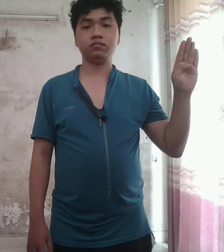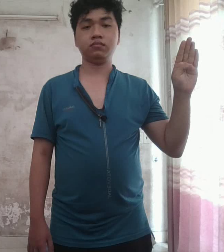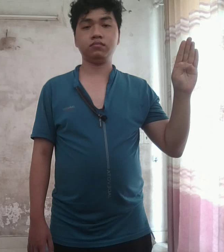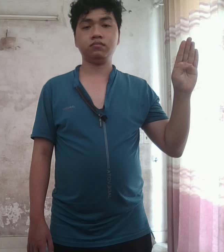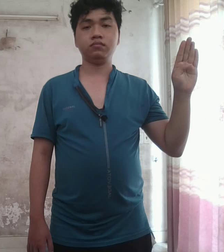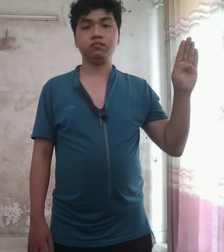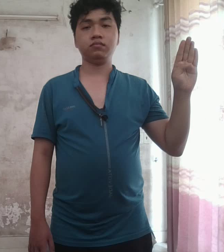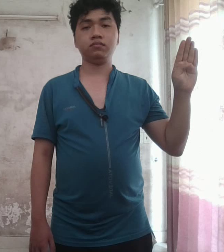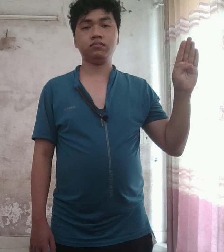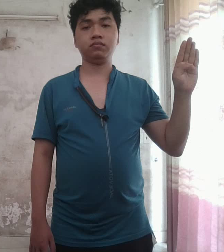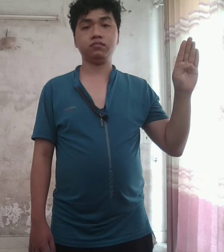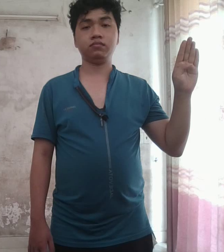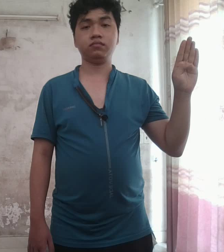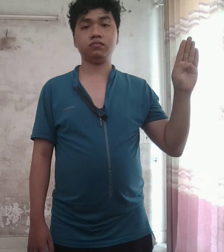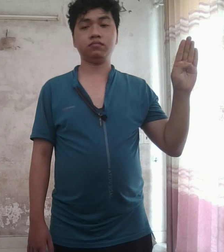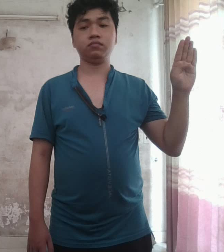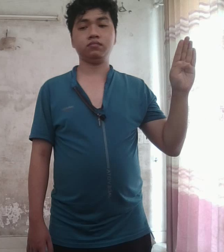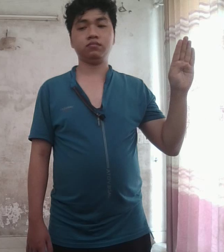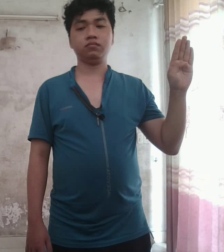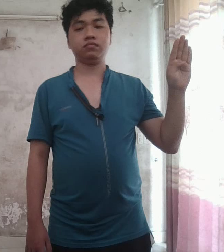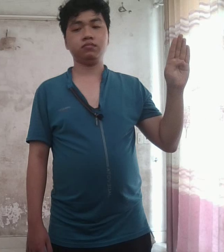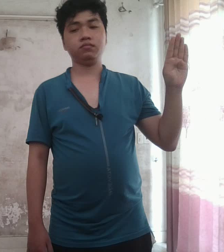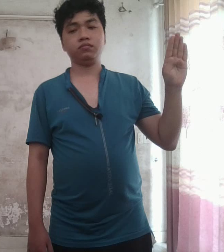b